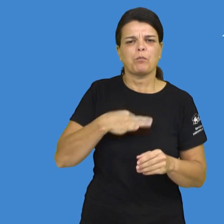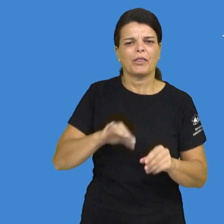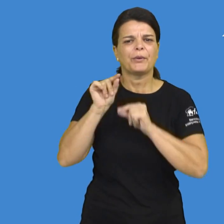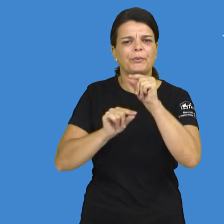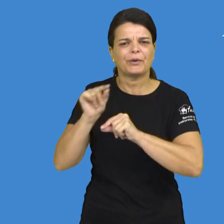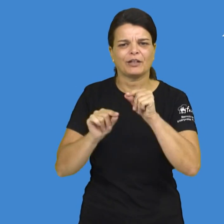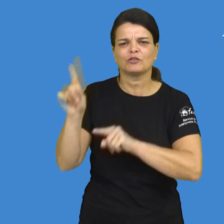virus